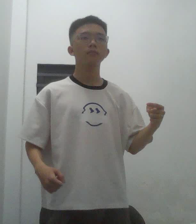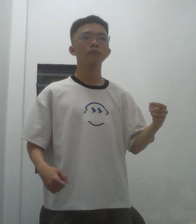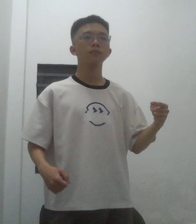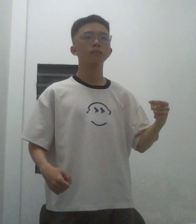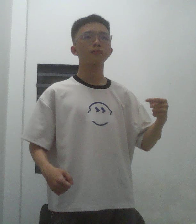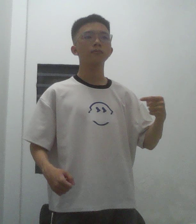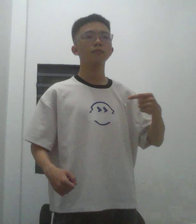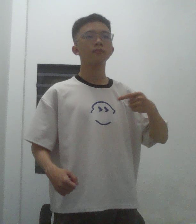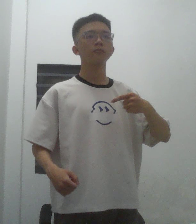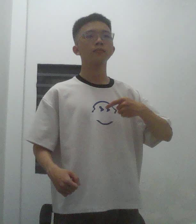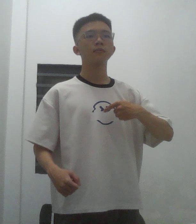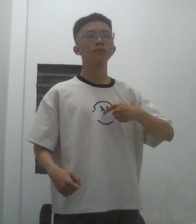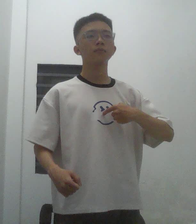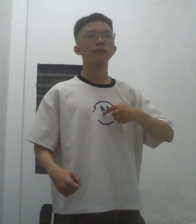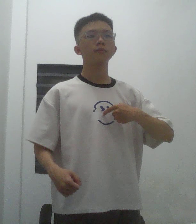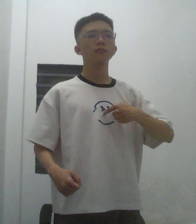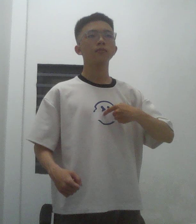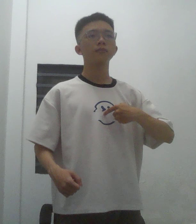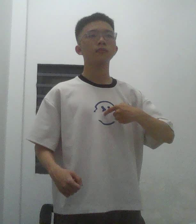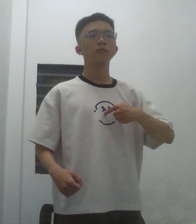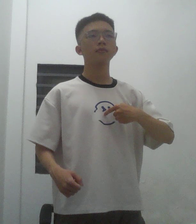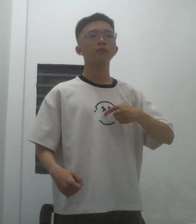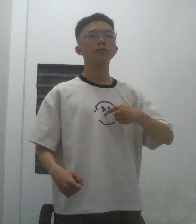toi